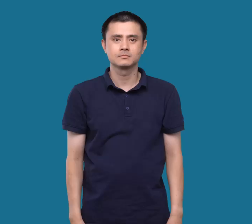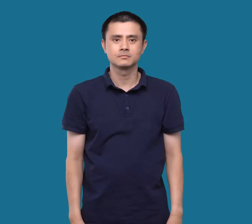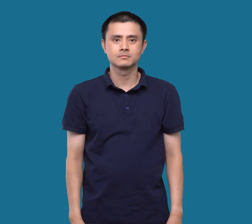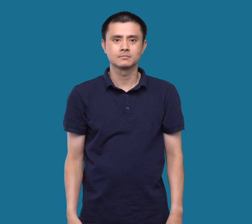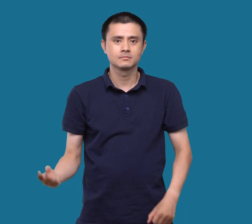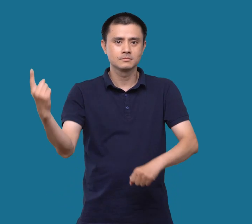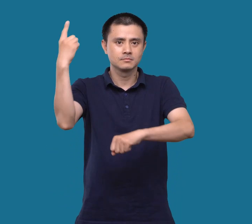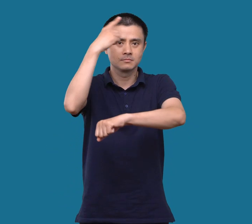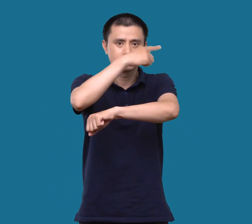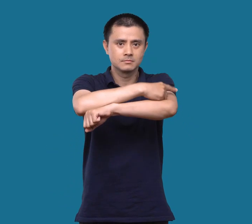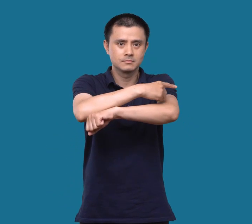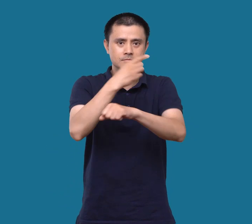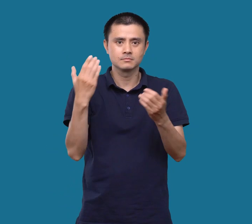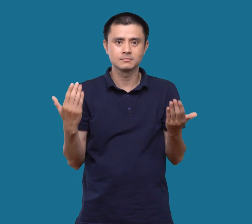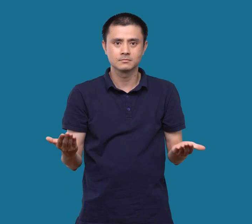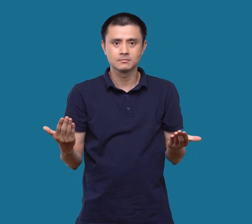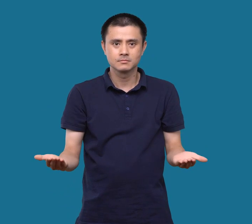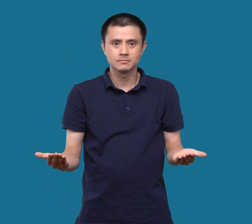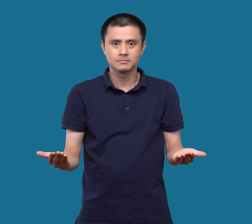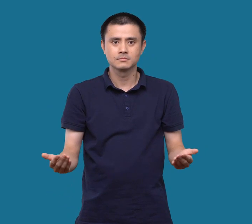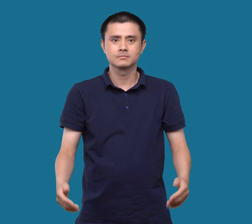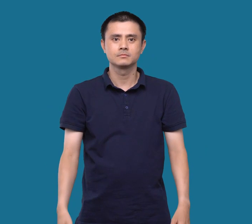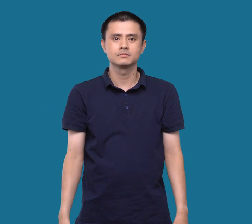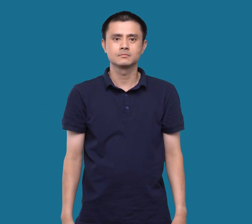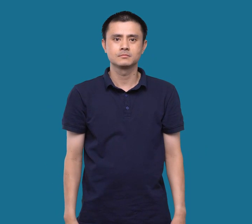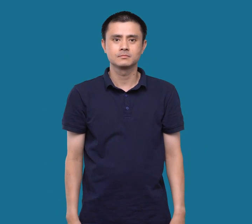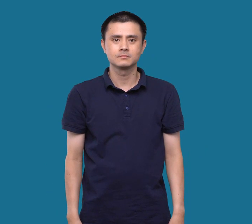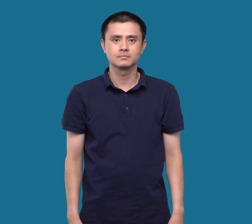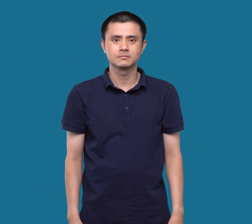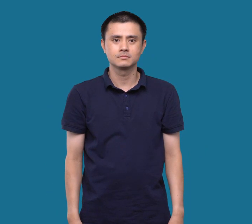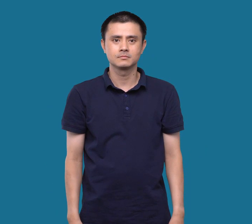ngày nay